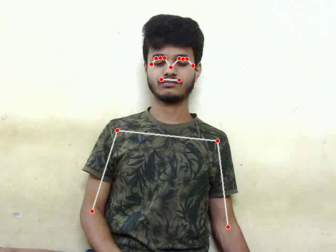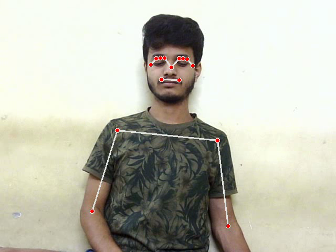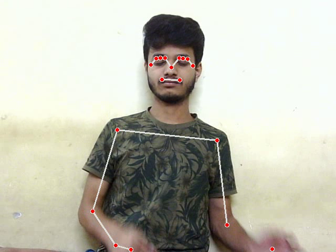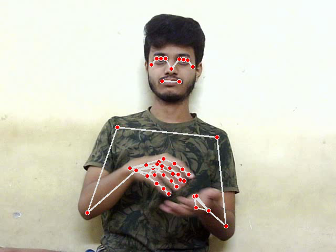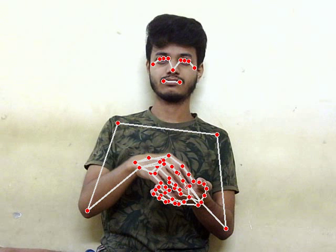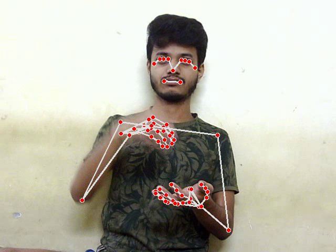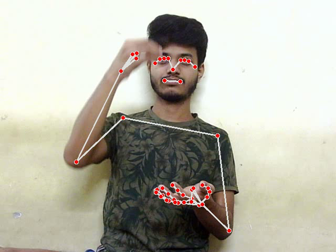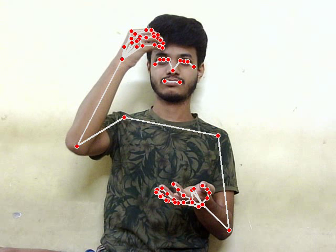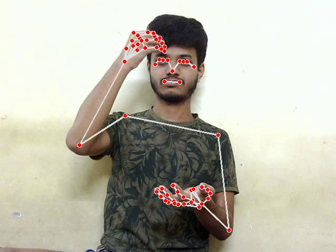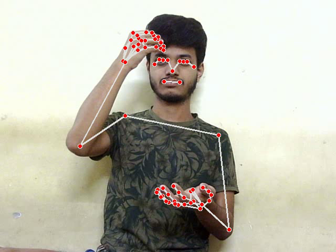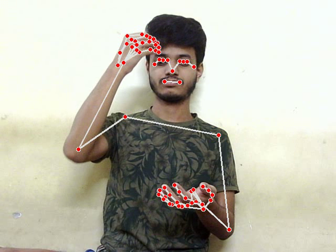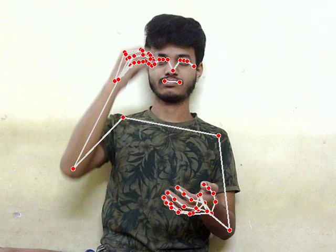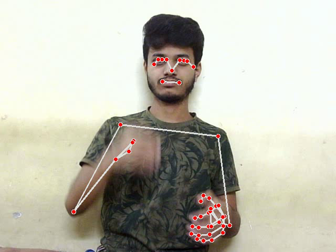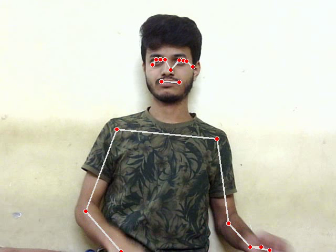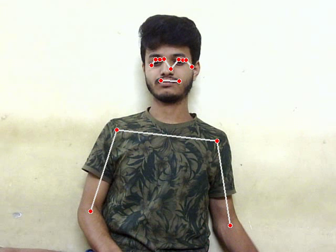learn